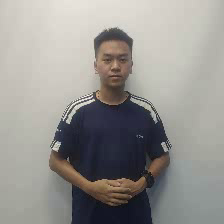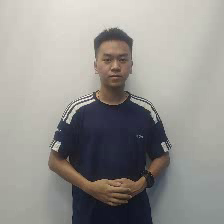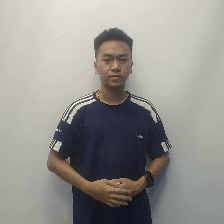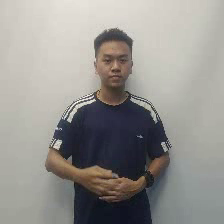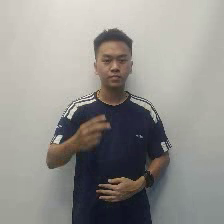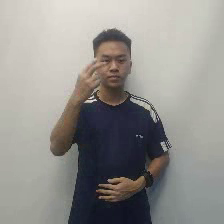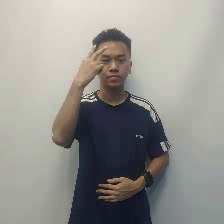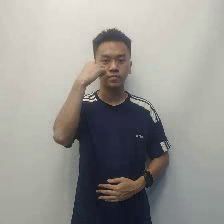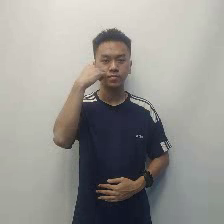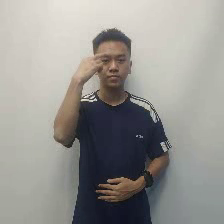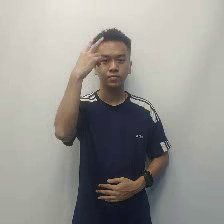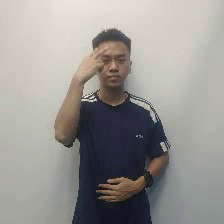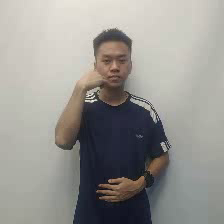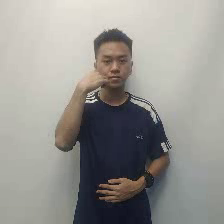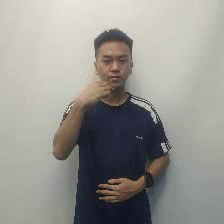Khóc